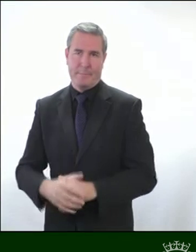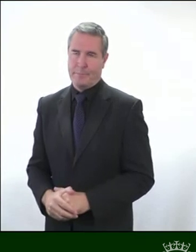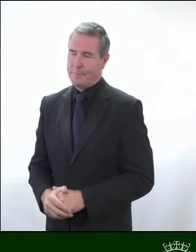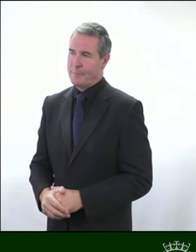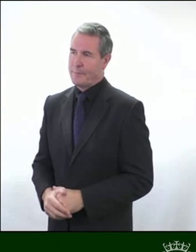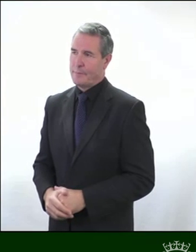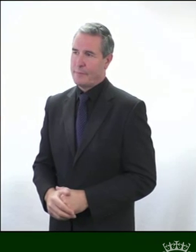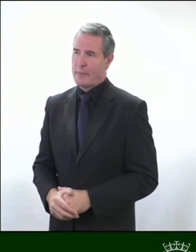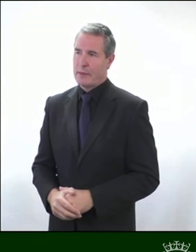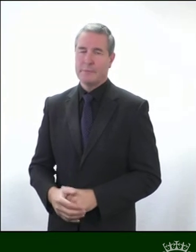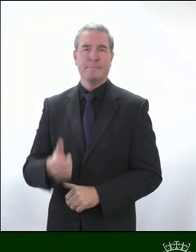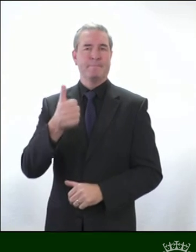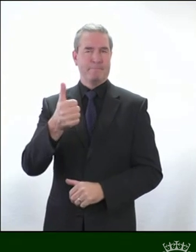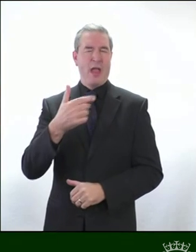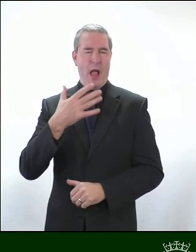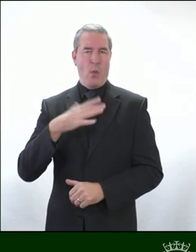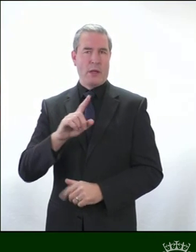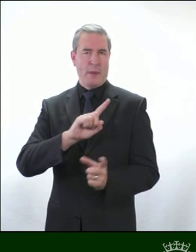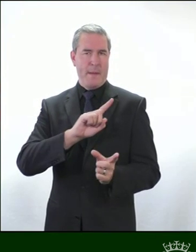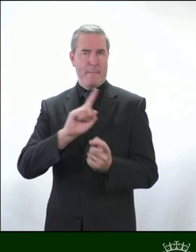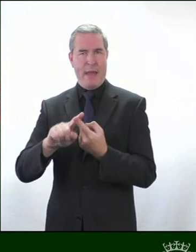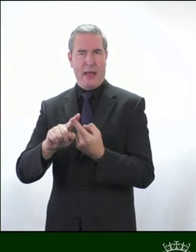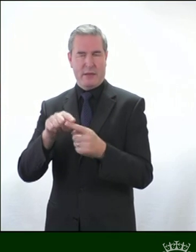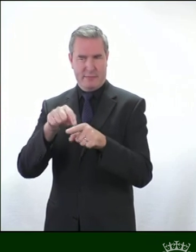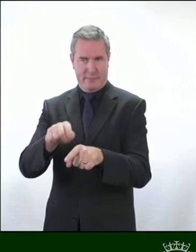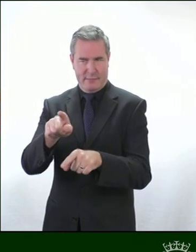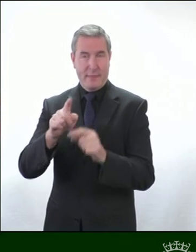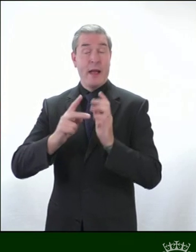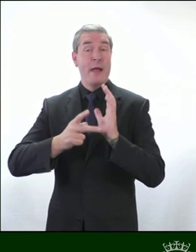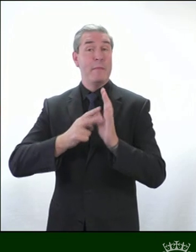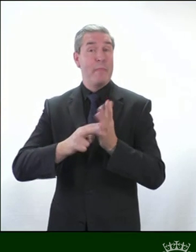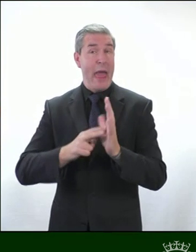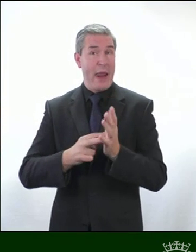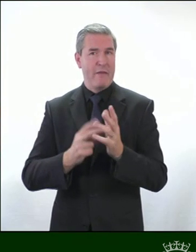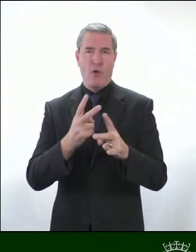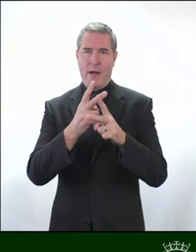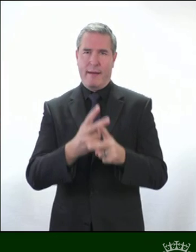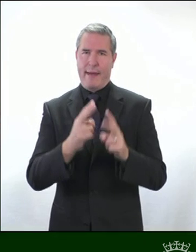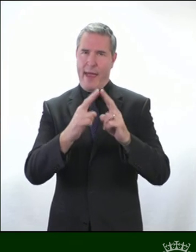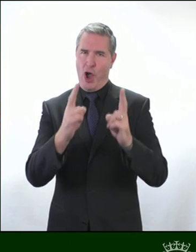May I press the Prime Minister a bit further about the plan for care homes?